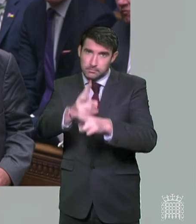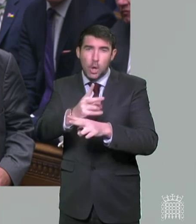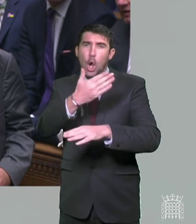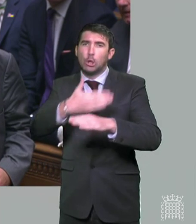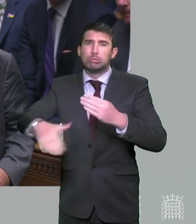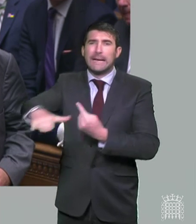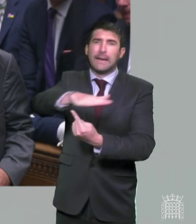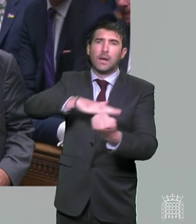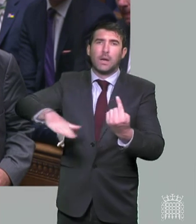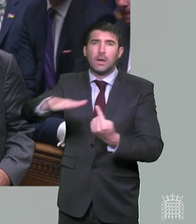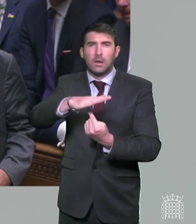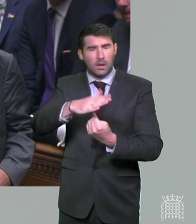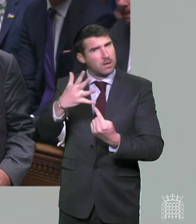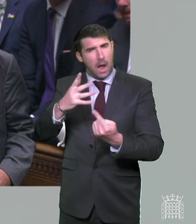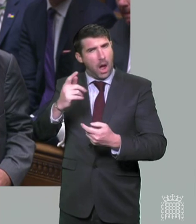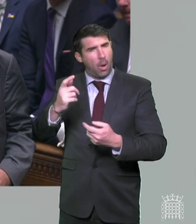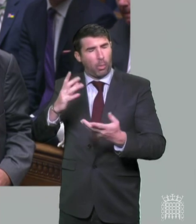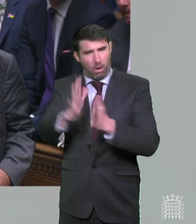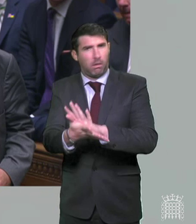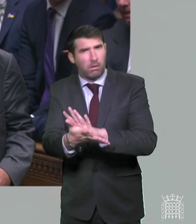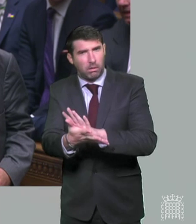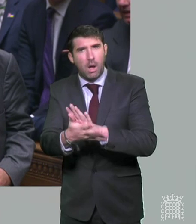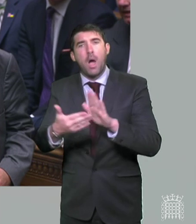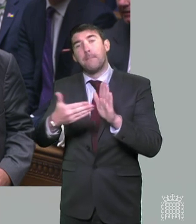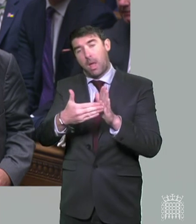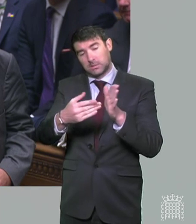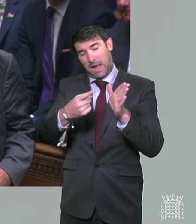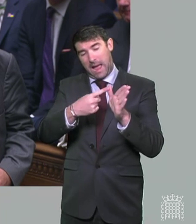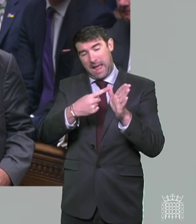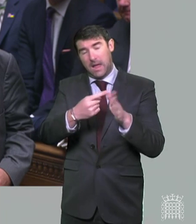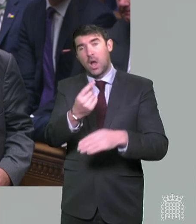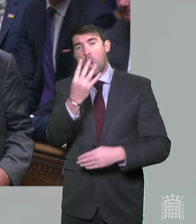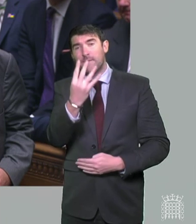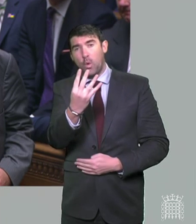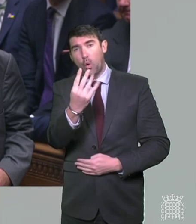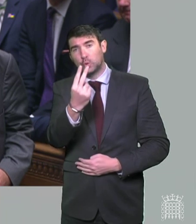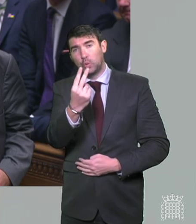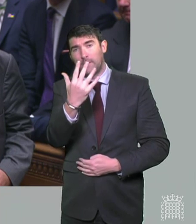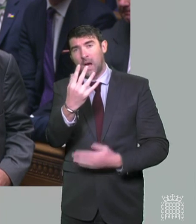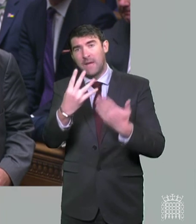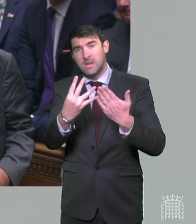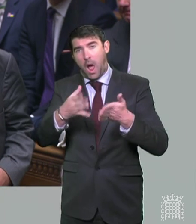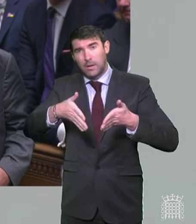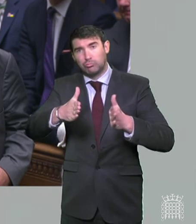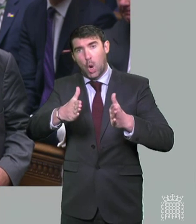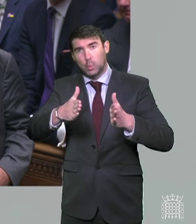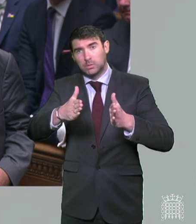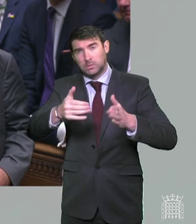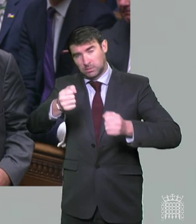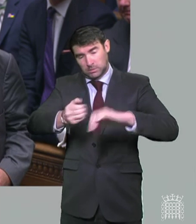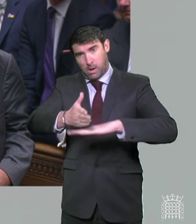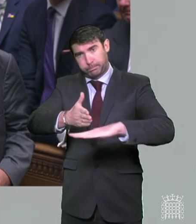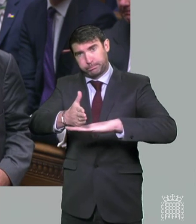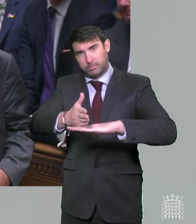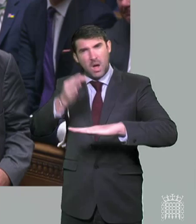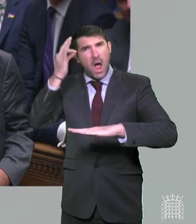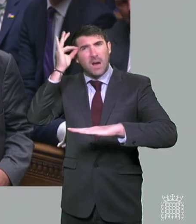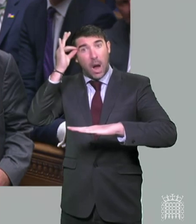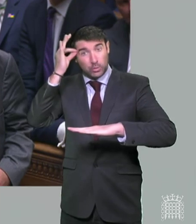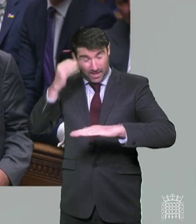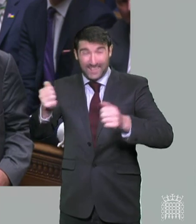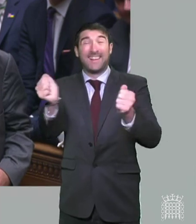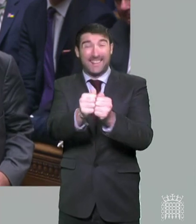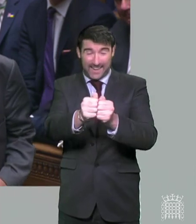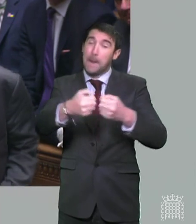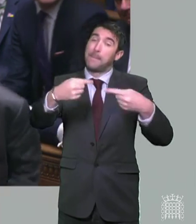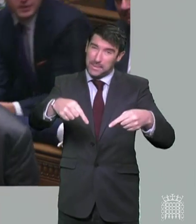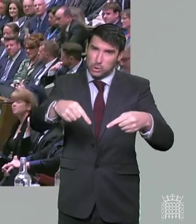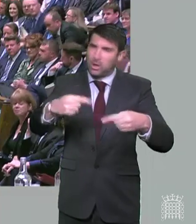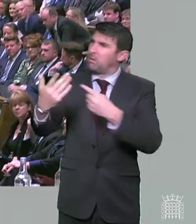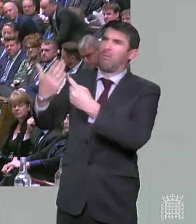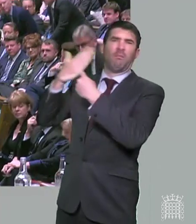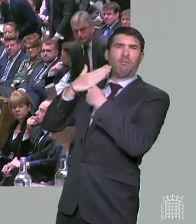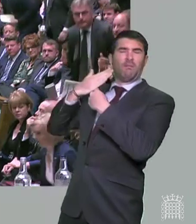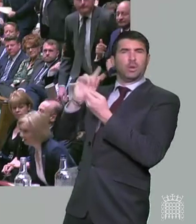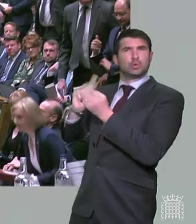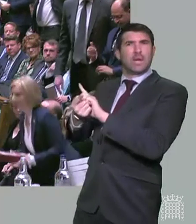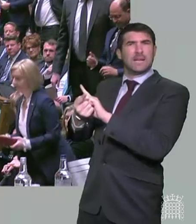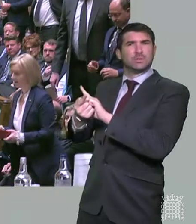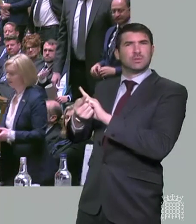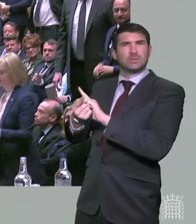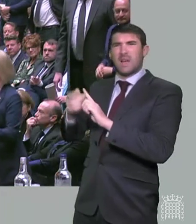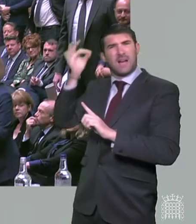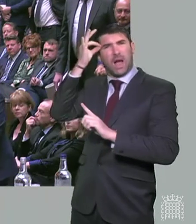And will she look at what is happening to the Goring Gap in relation to the A259 in the Worthing West and the Arundel and South Downs constituencies, because local councils have no role if they cannot protect what matters most to them?